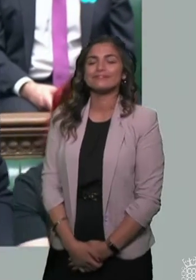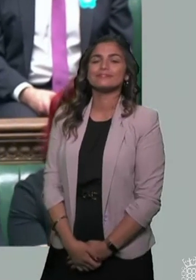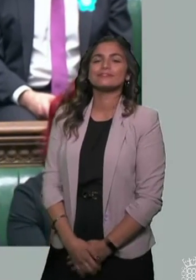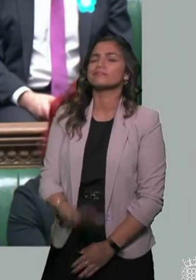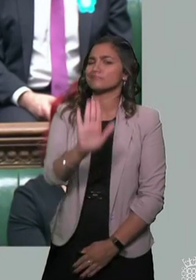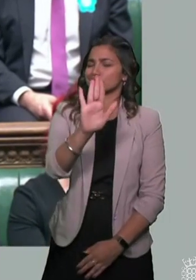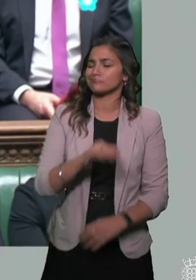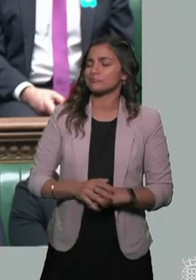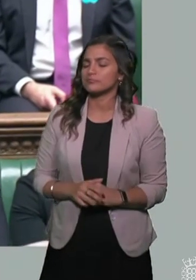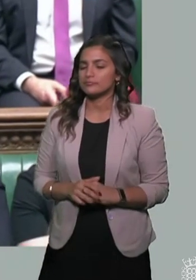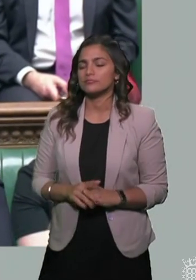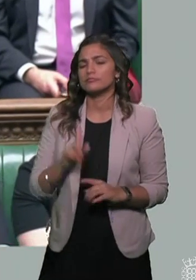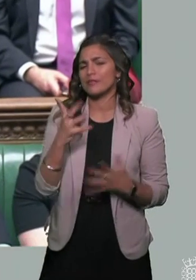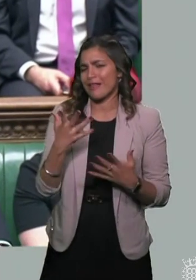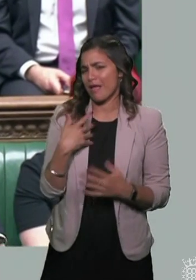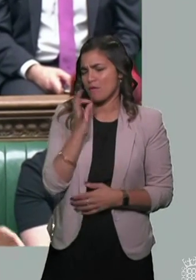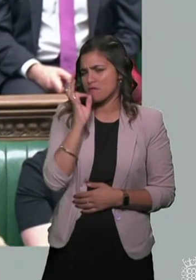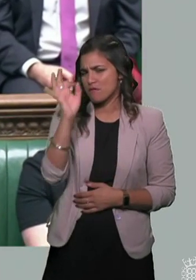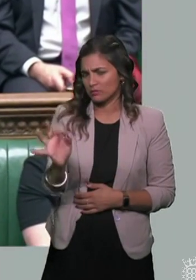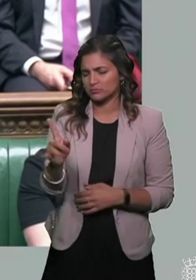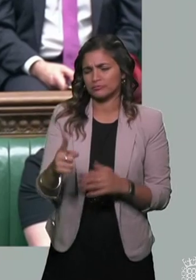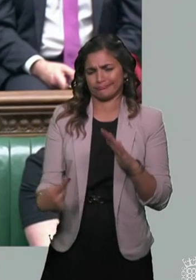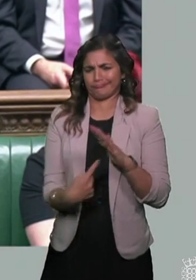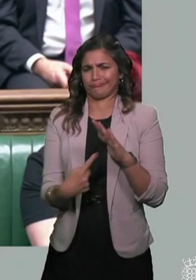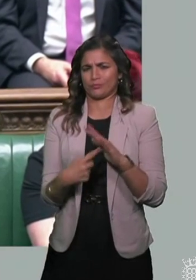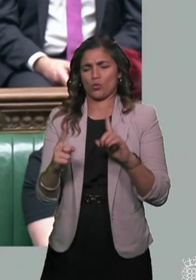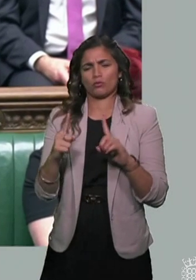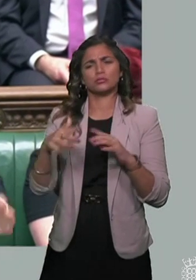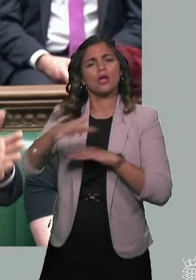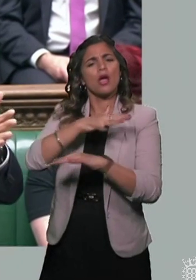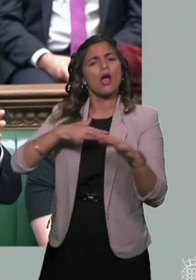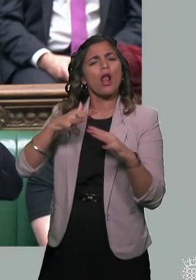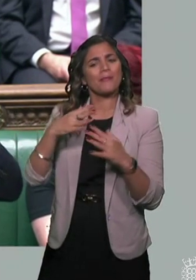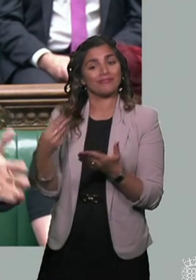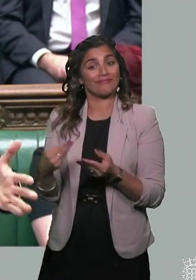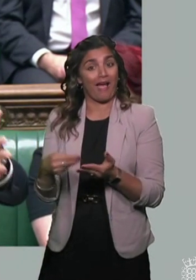Let me ask him about the crucial issue of climate finance for developing countries.